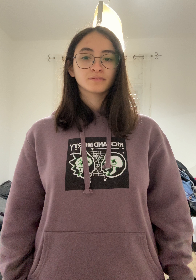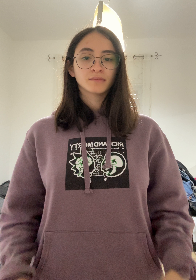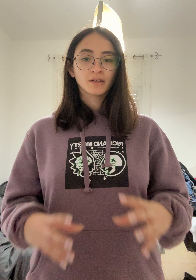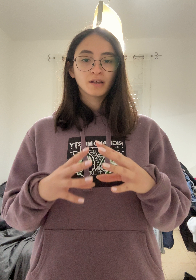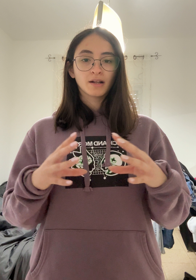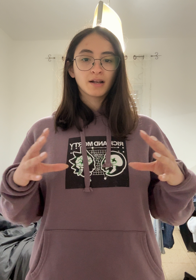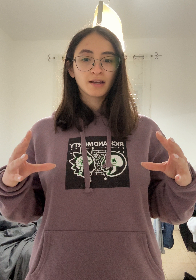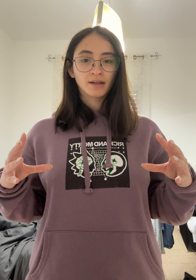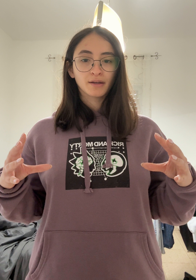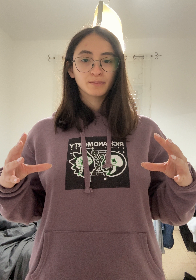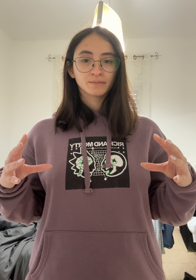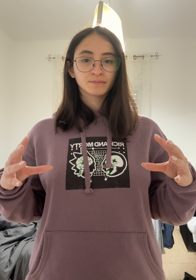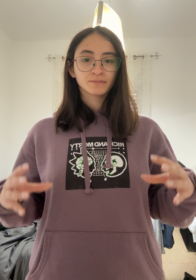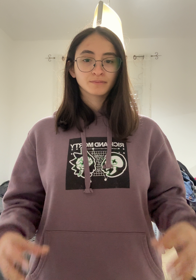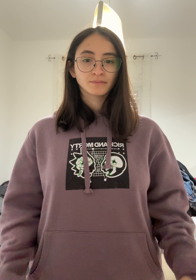לחם